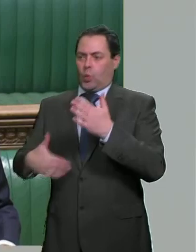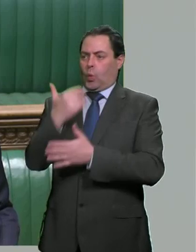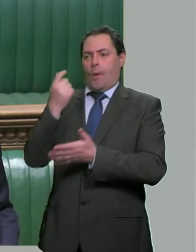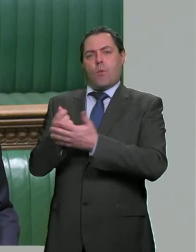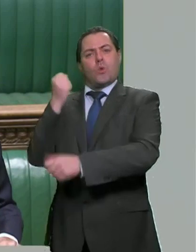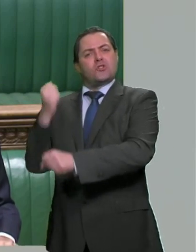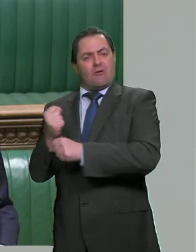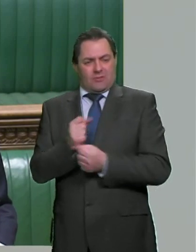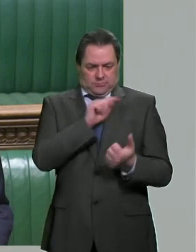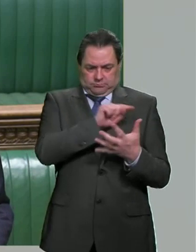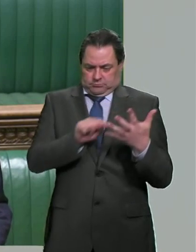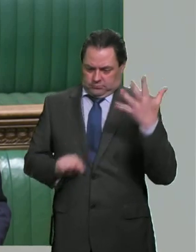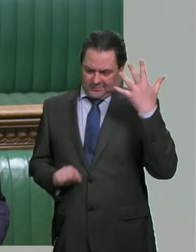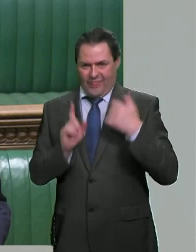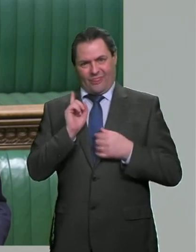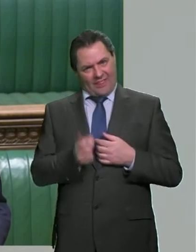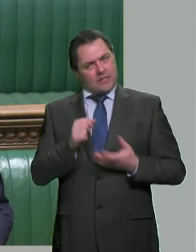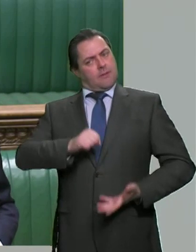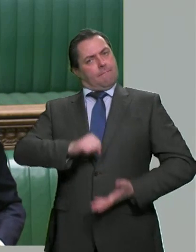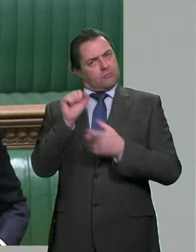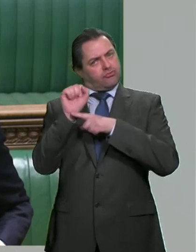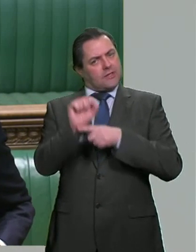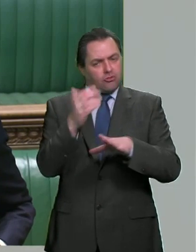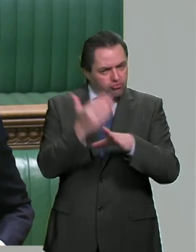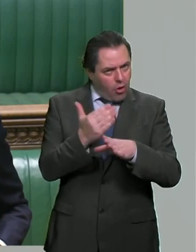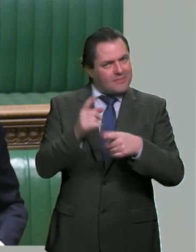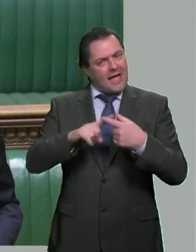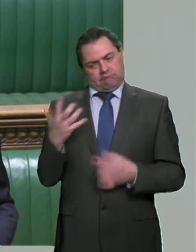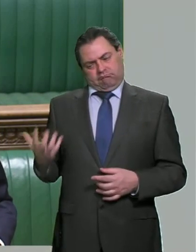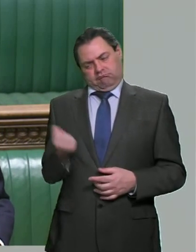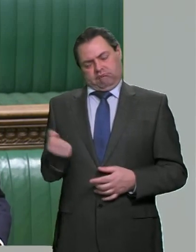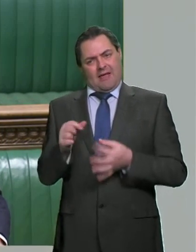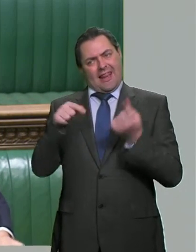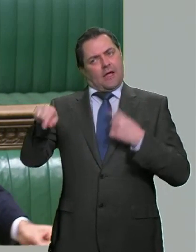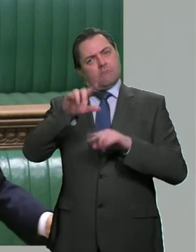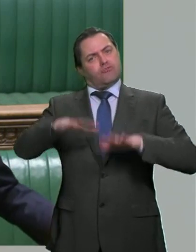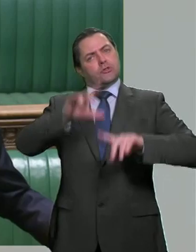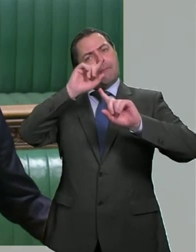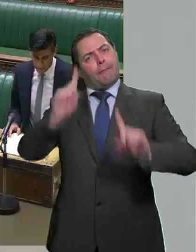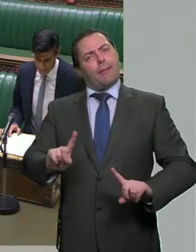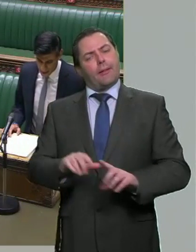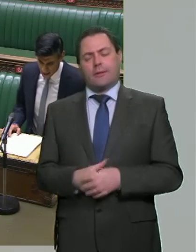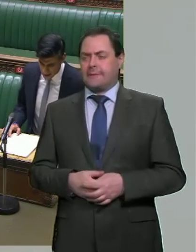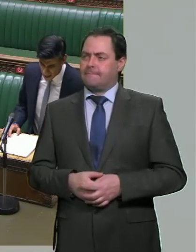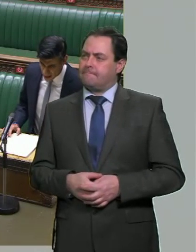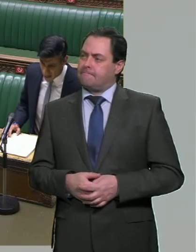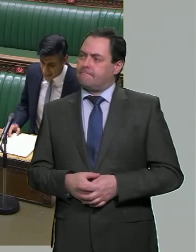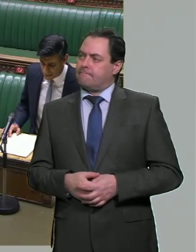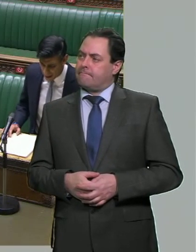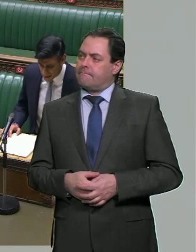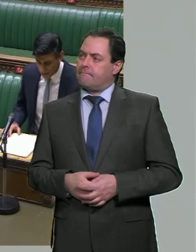This is the first part of a Budget that protects the jobs and livelihoods of the British people.